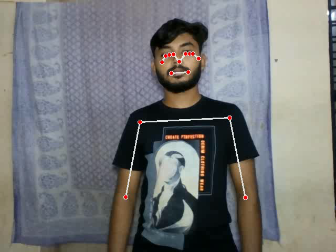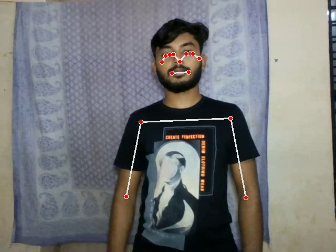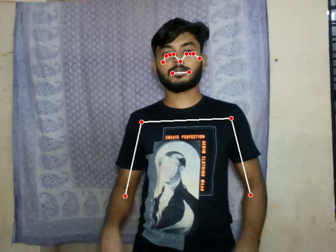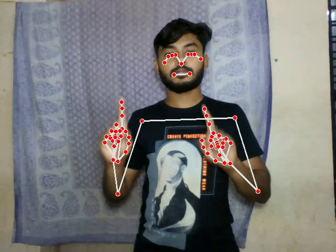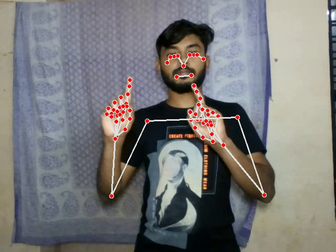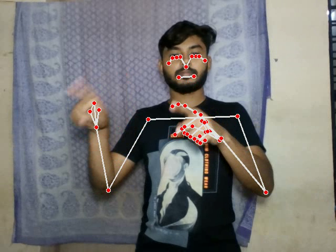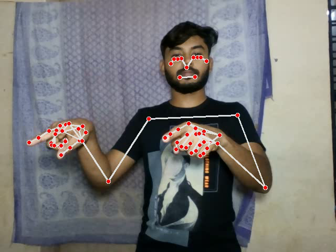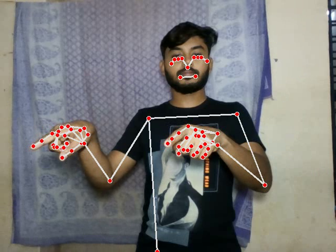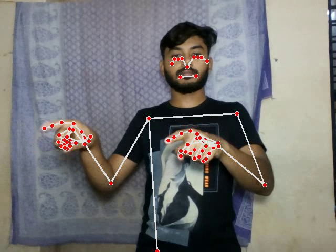go